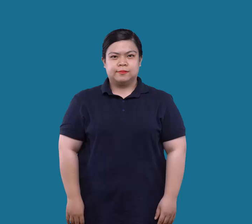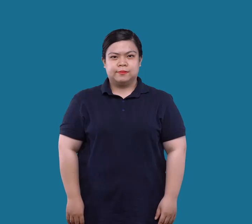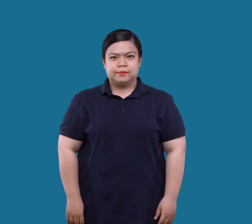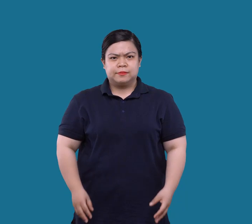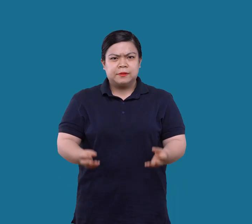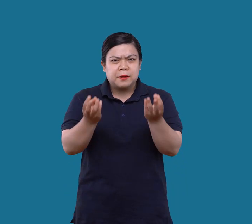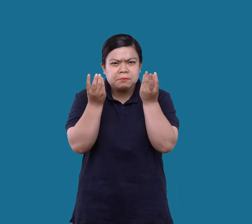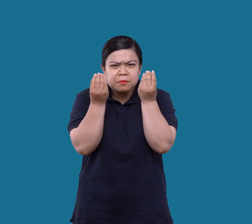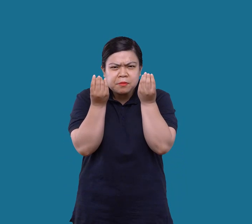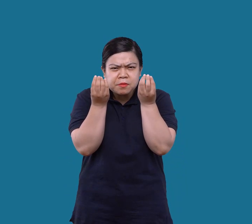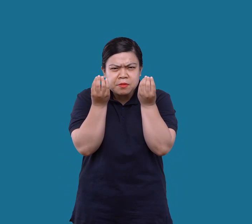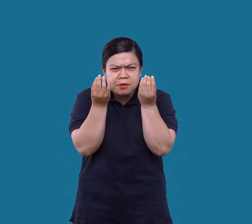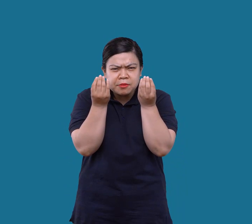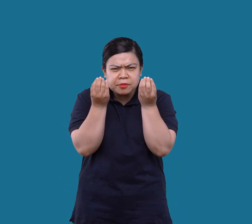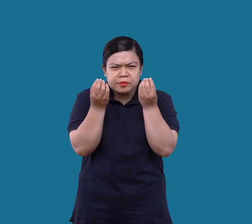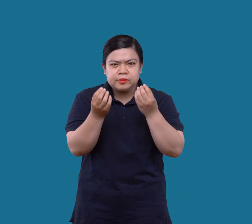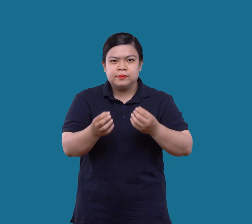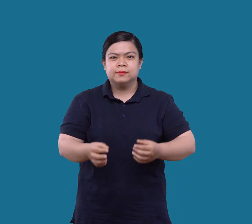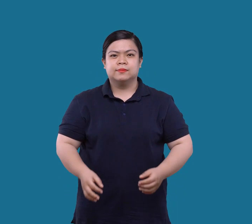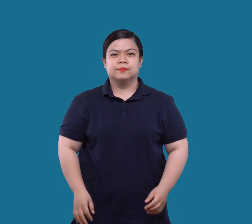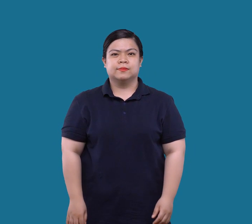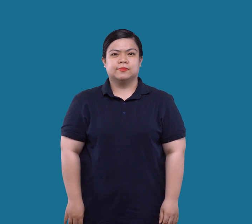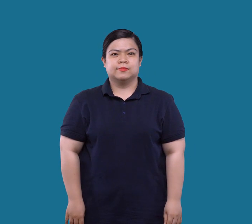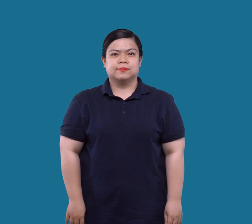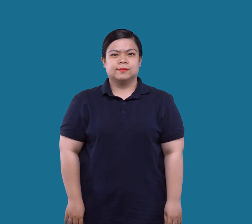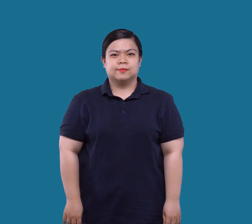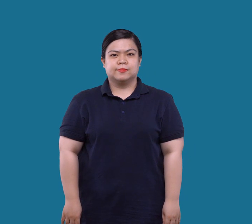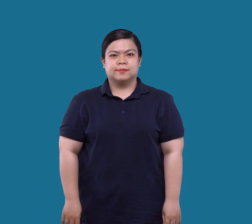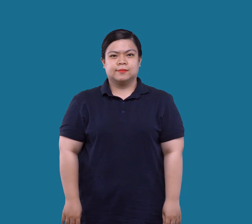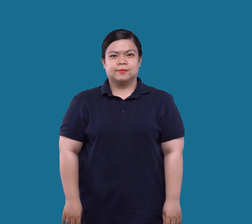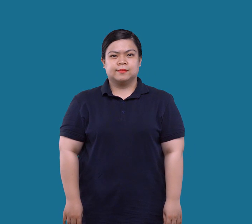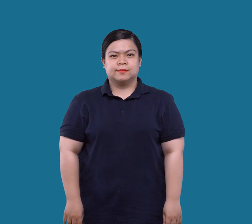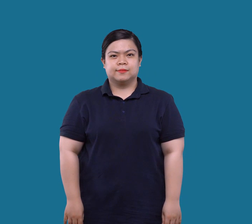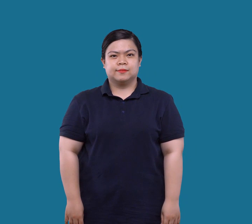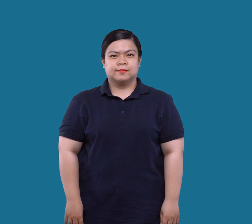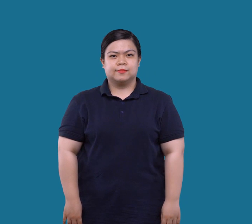tính toán